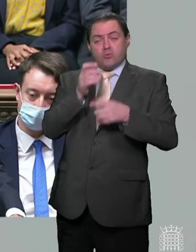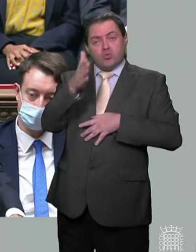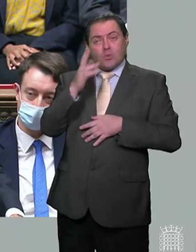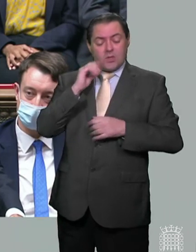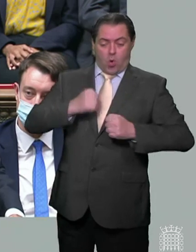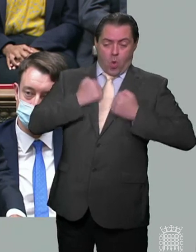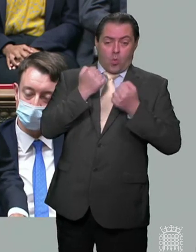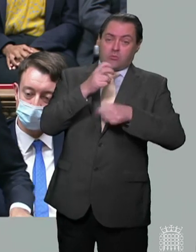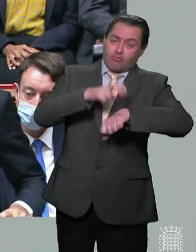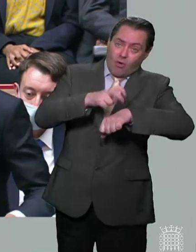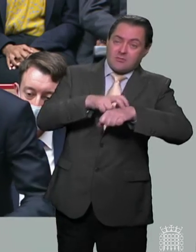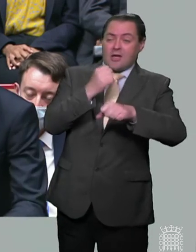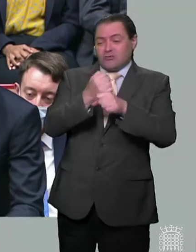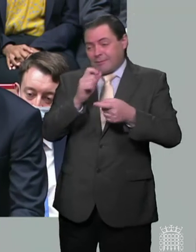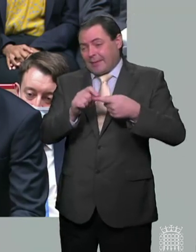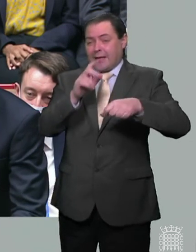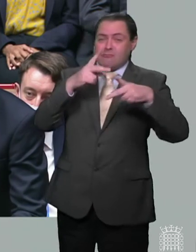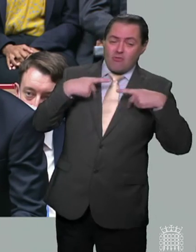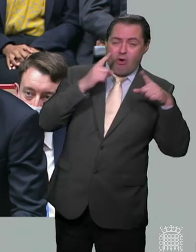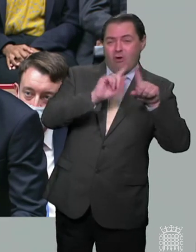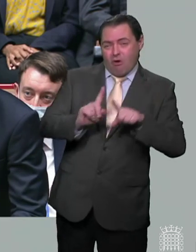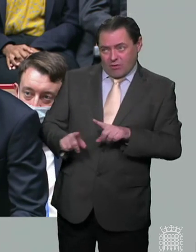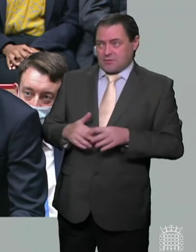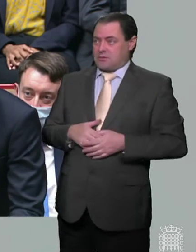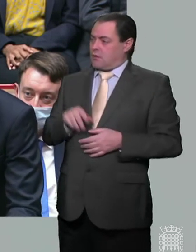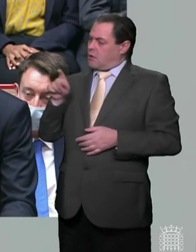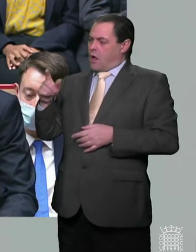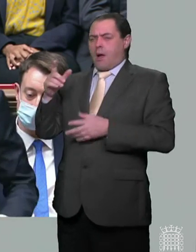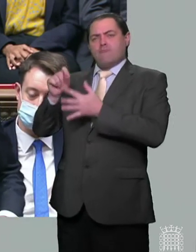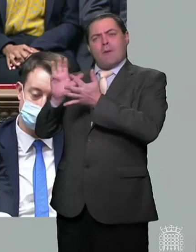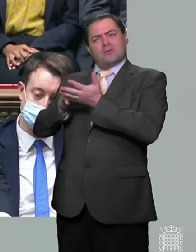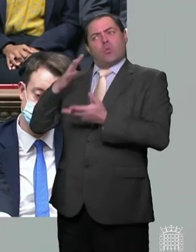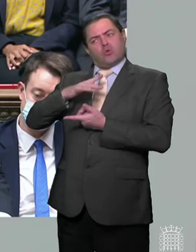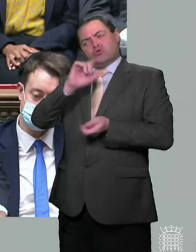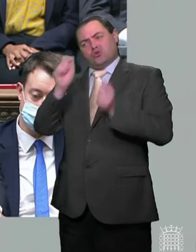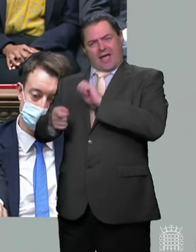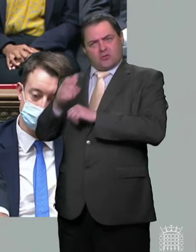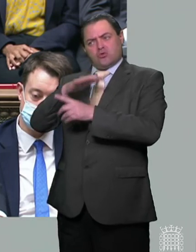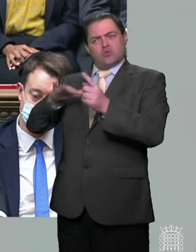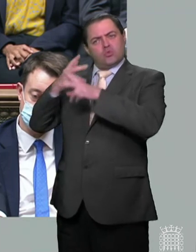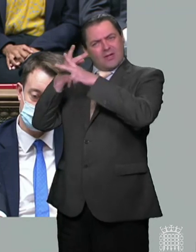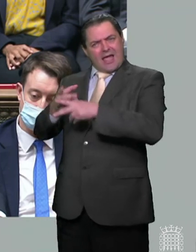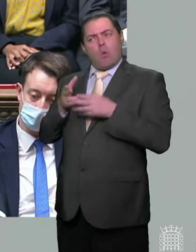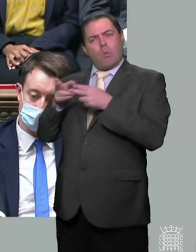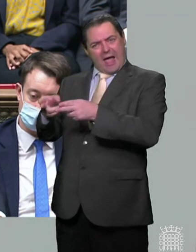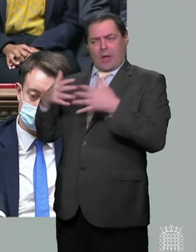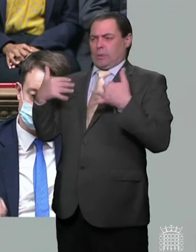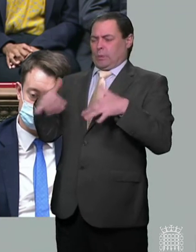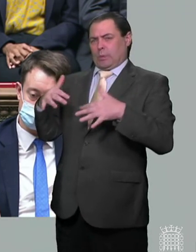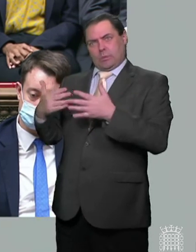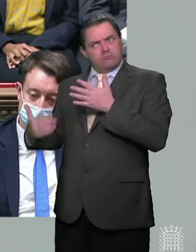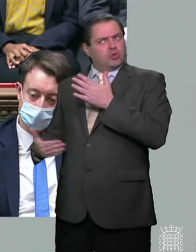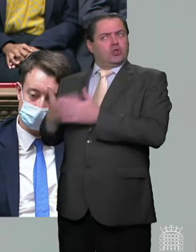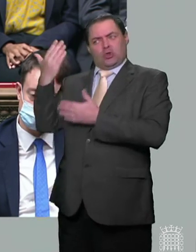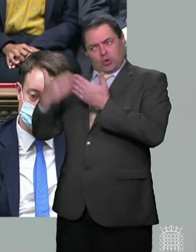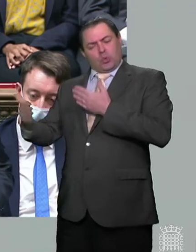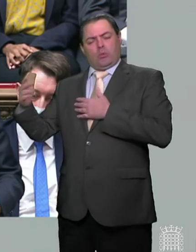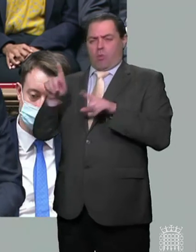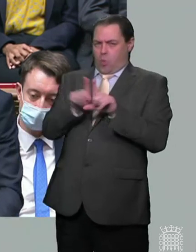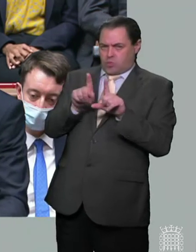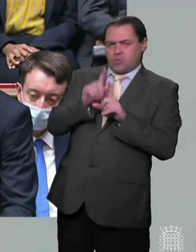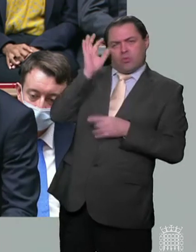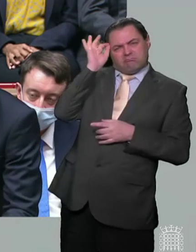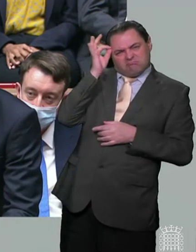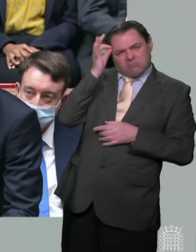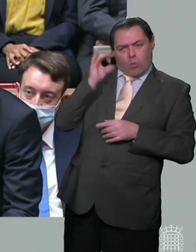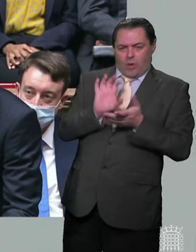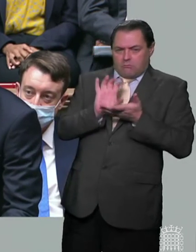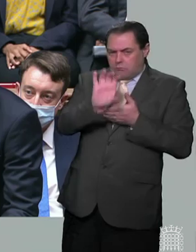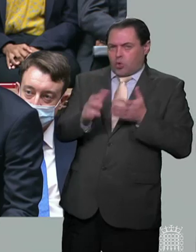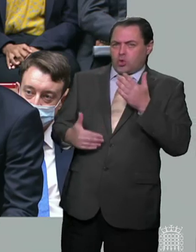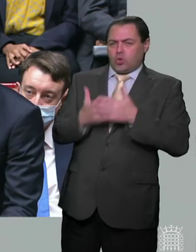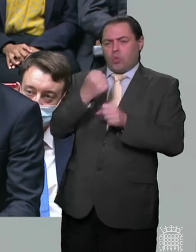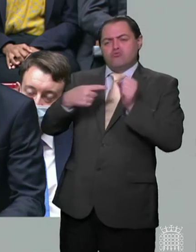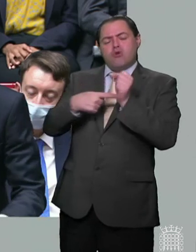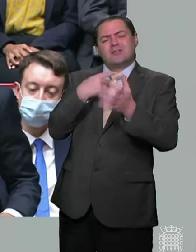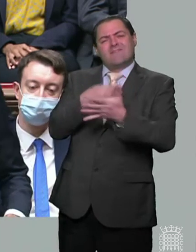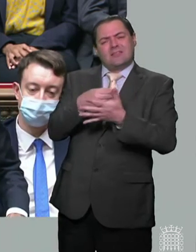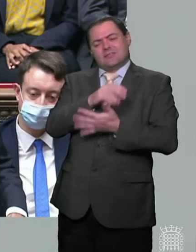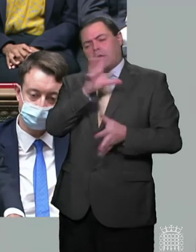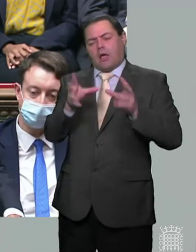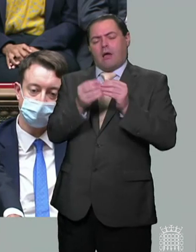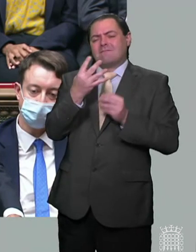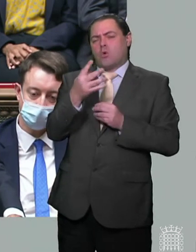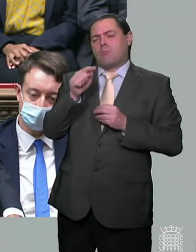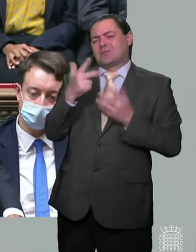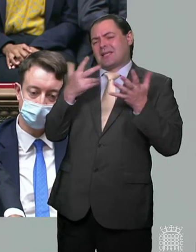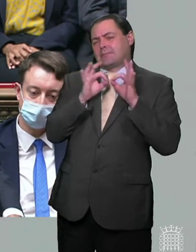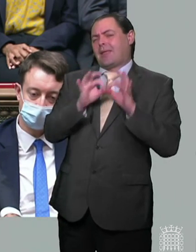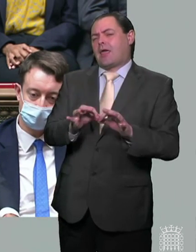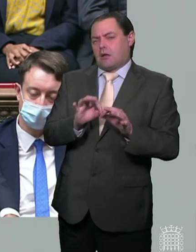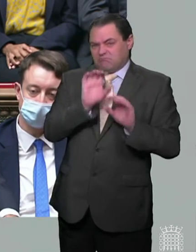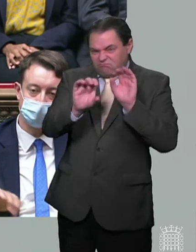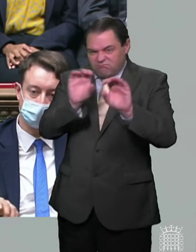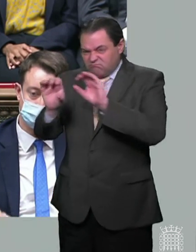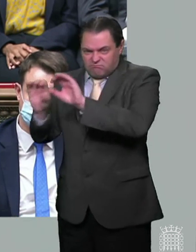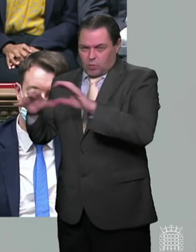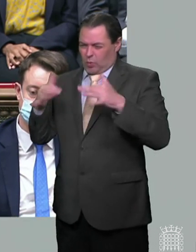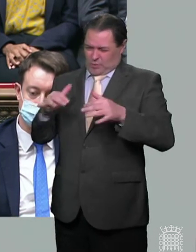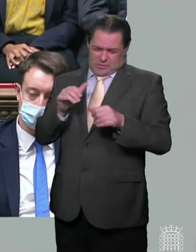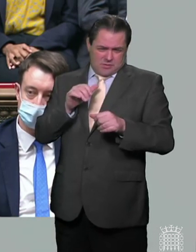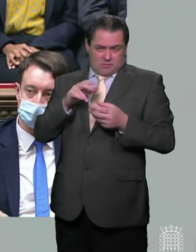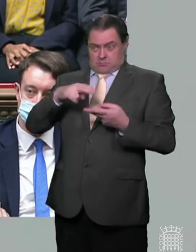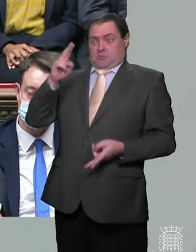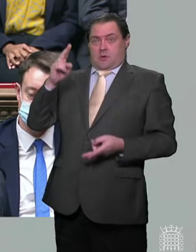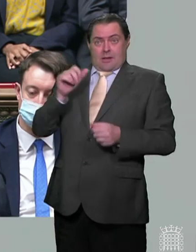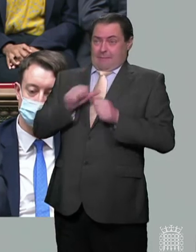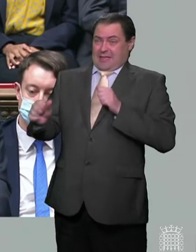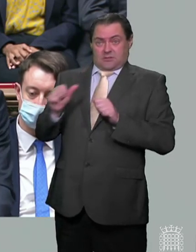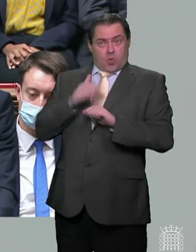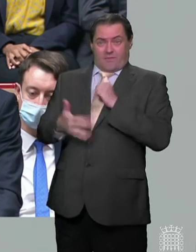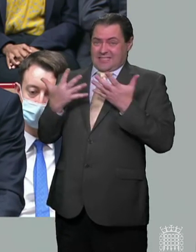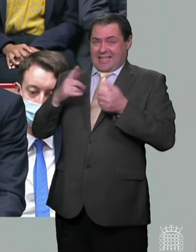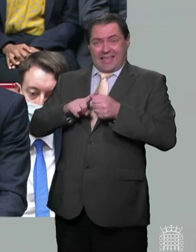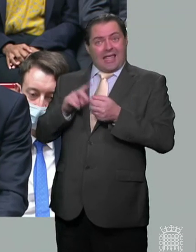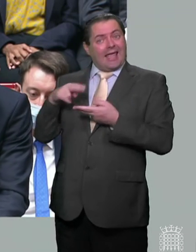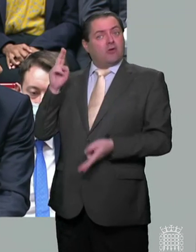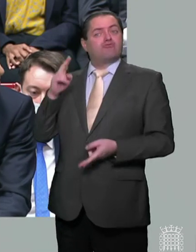As well as funding to deliver the Prime Minister’s historic reforms to social care, we are providing local government with new grant funding over the next three years of £4 .8 billion—the largest increase in core funding for over a decade.